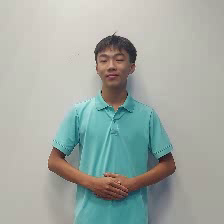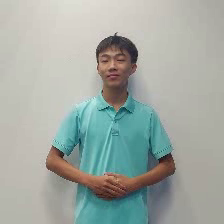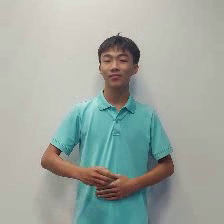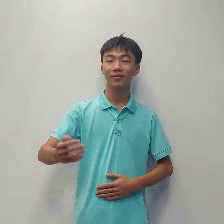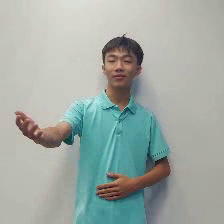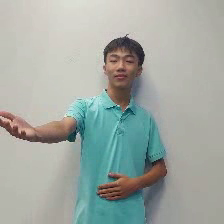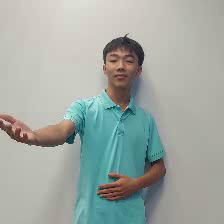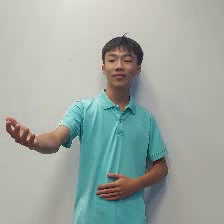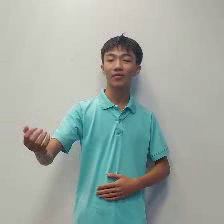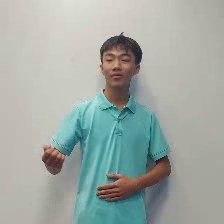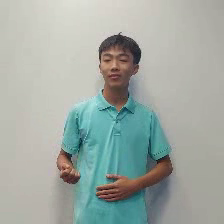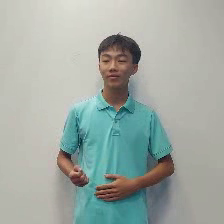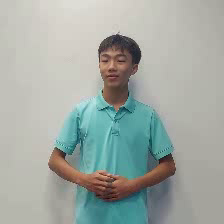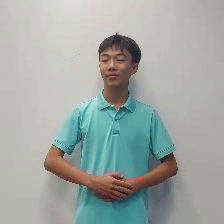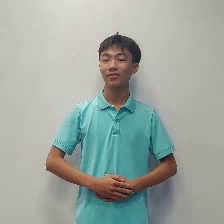Sử dụng